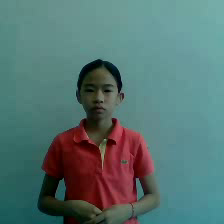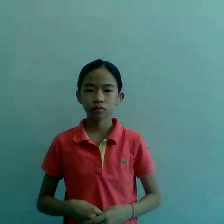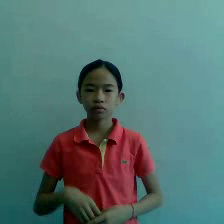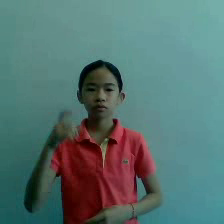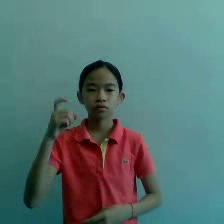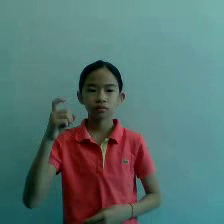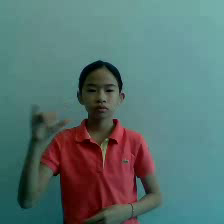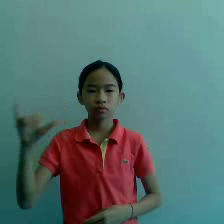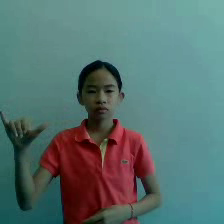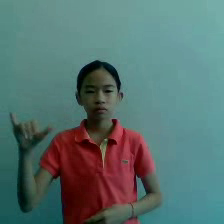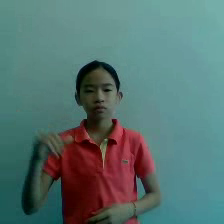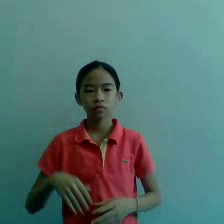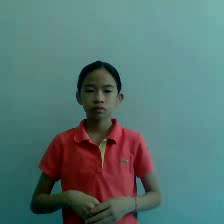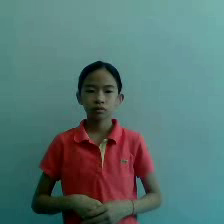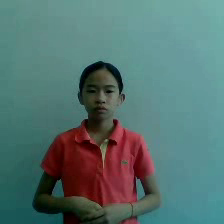Đồng ý